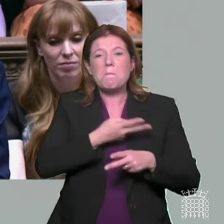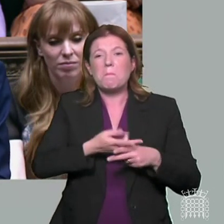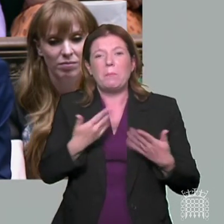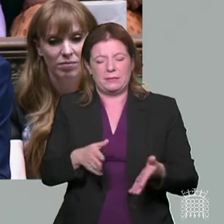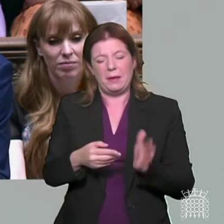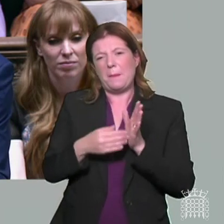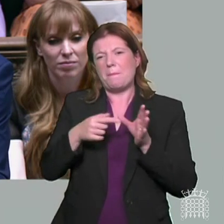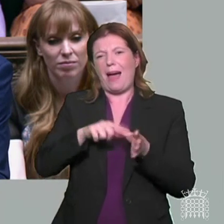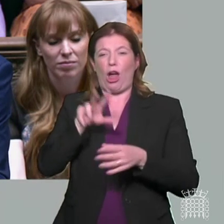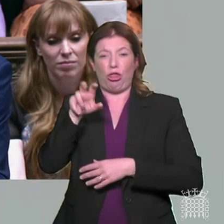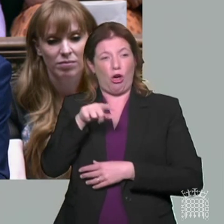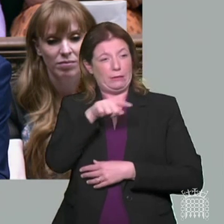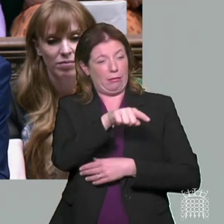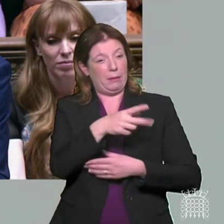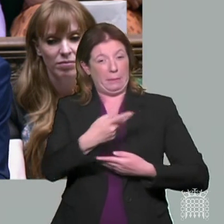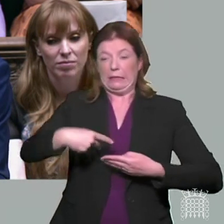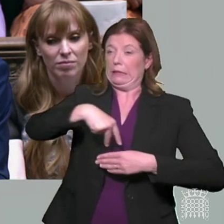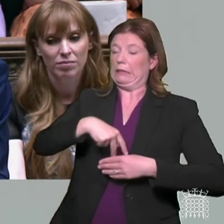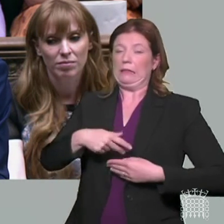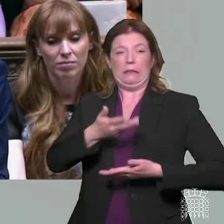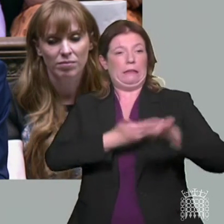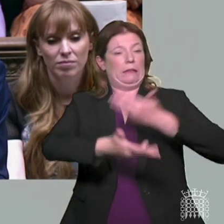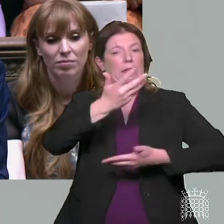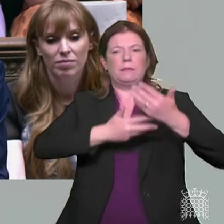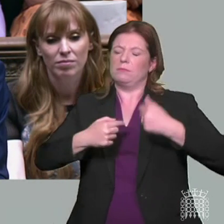On 13 May, he stood there and said,